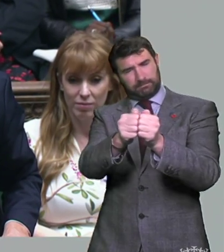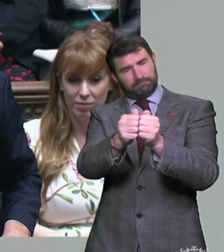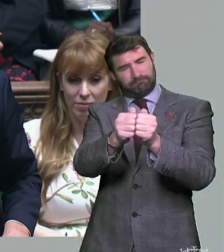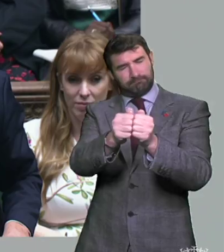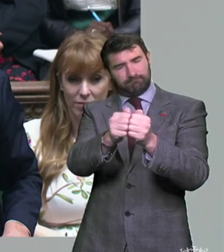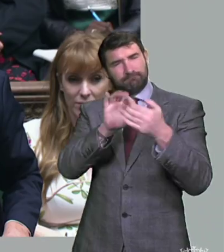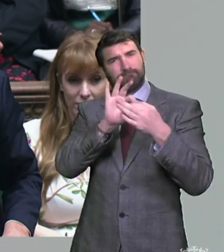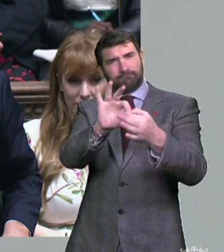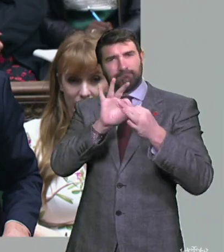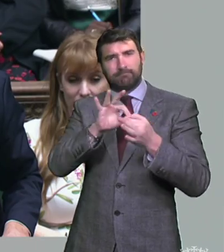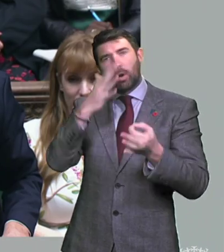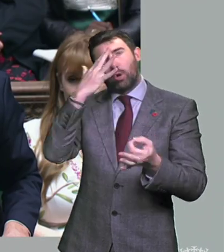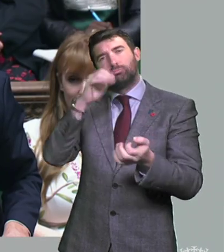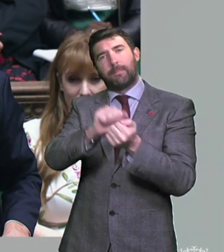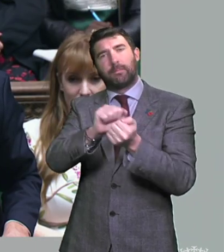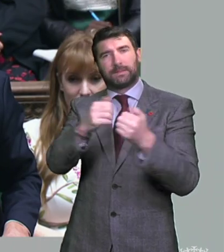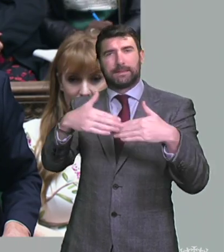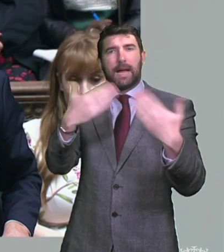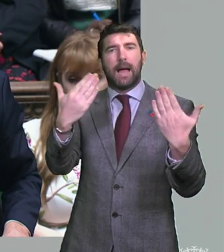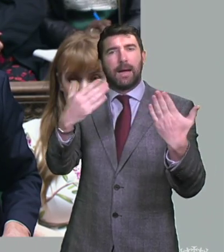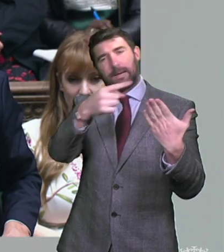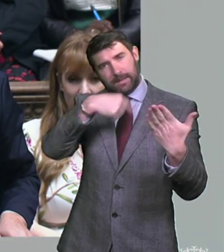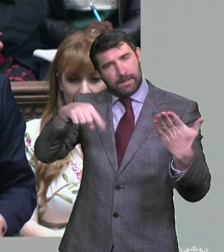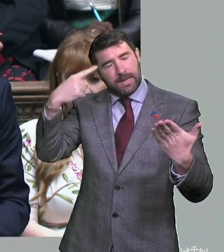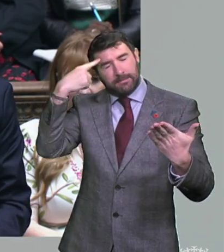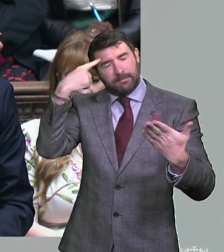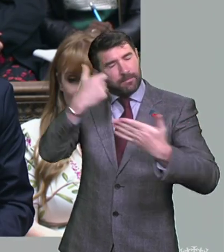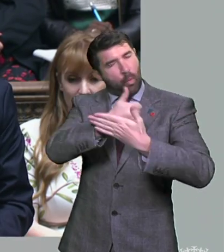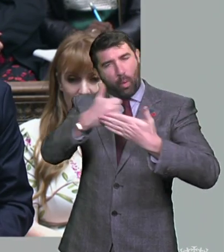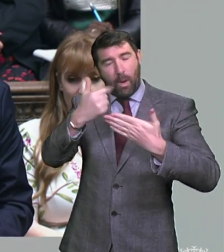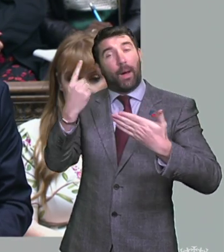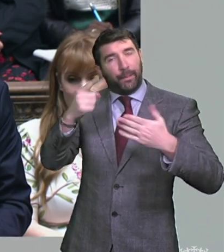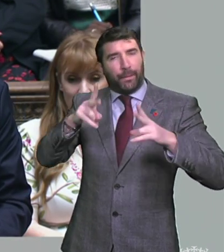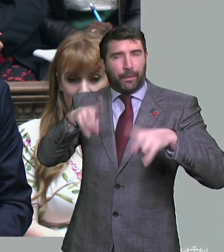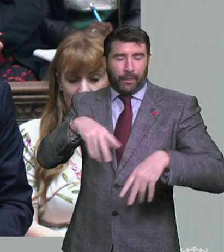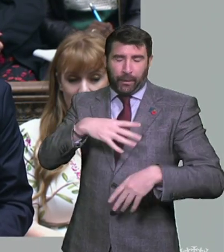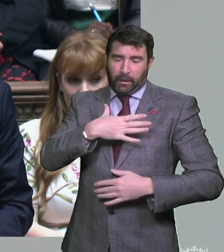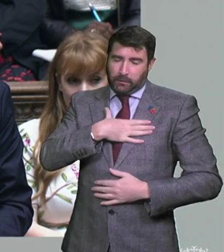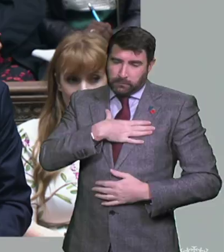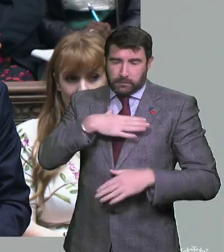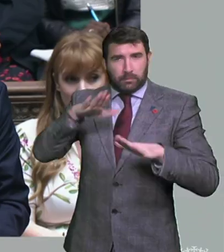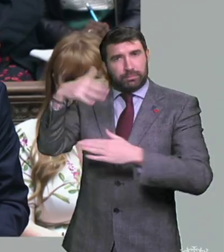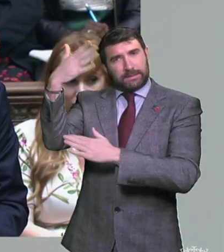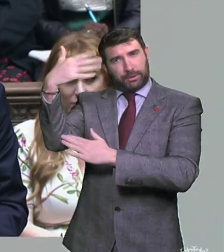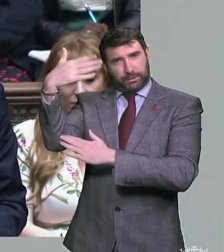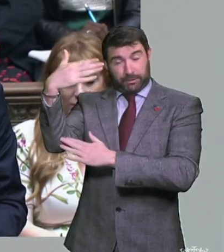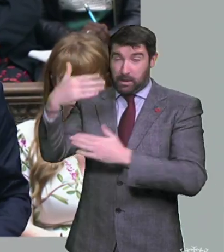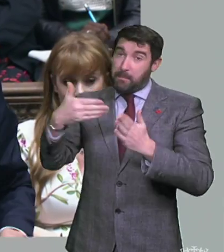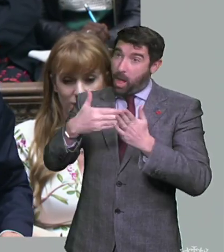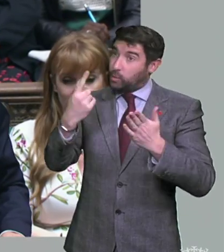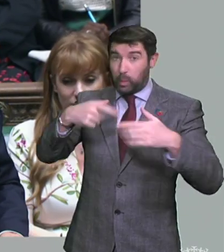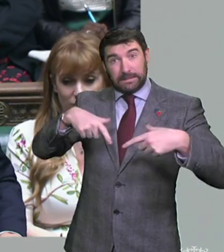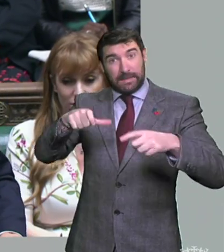We remember all those who paid the ultimate price, and all those who have served and are serving our country.